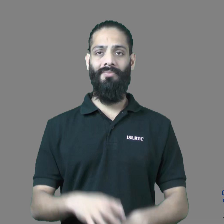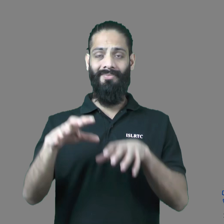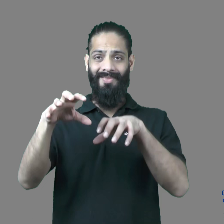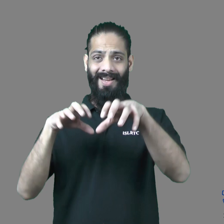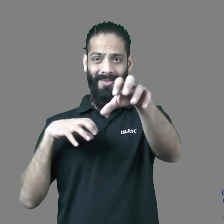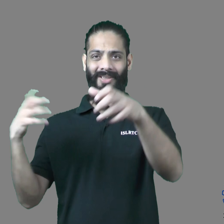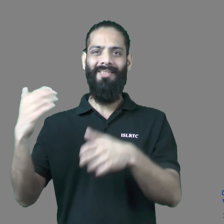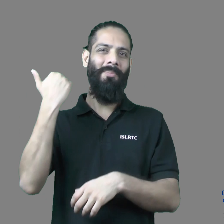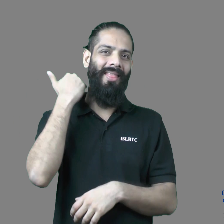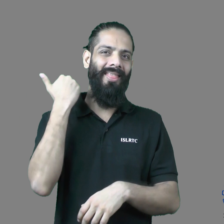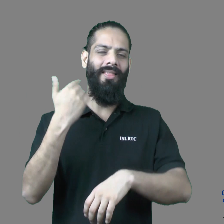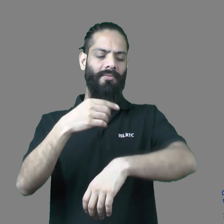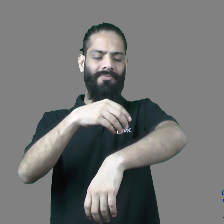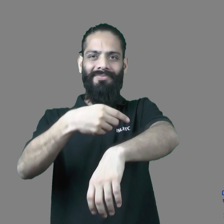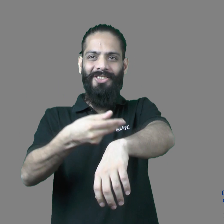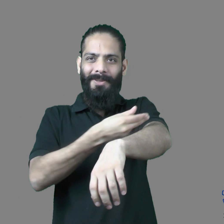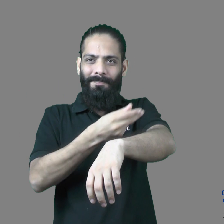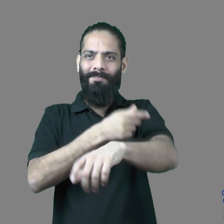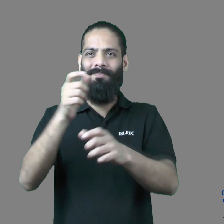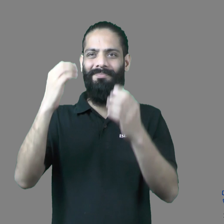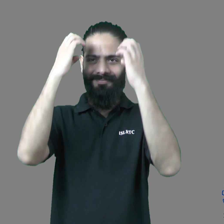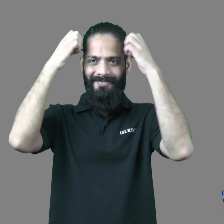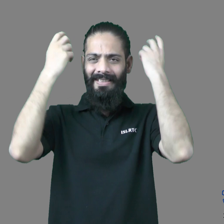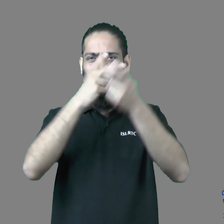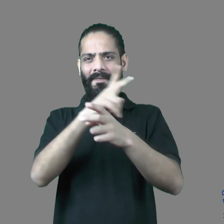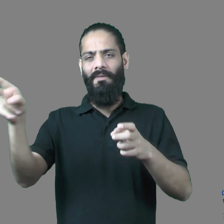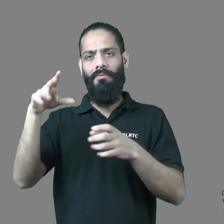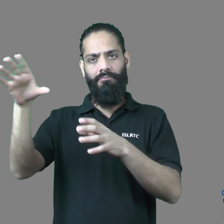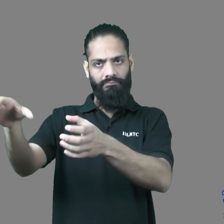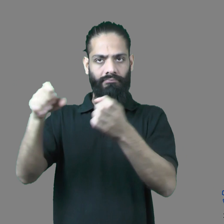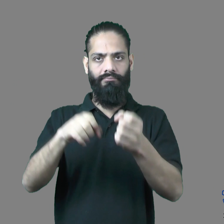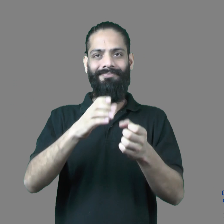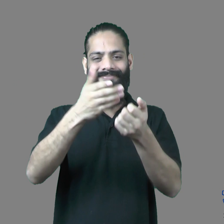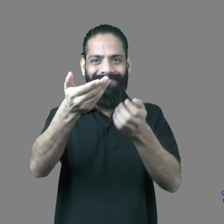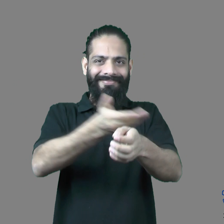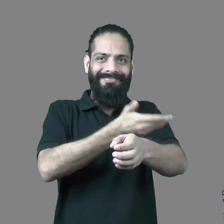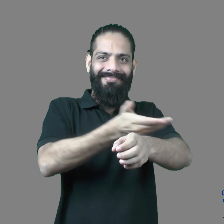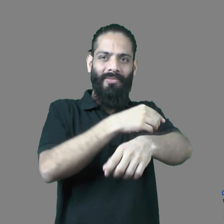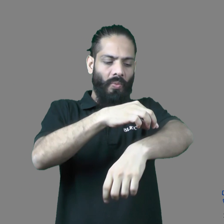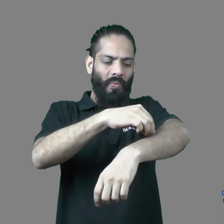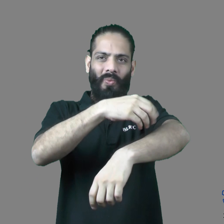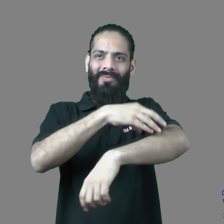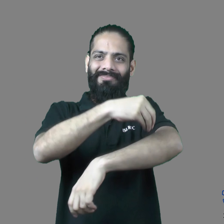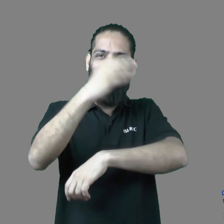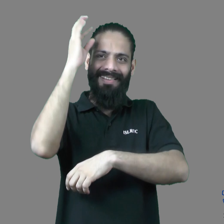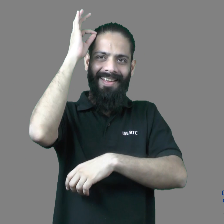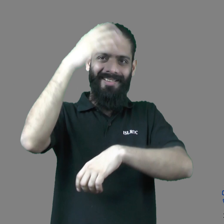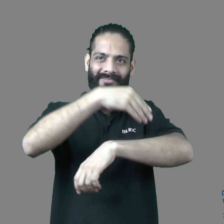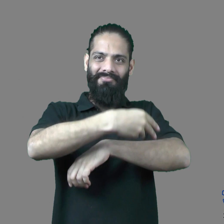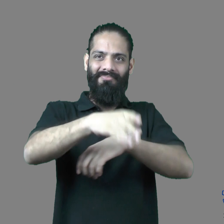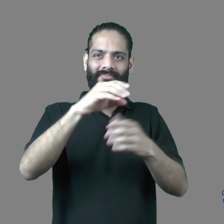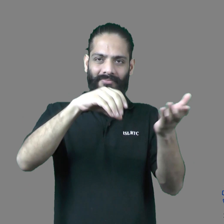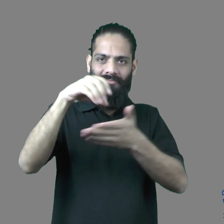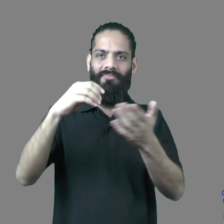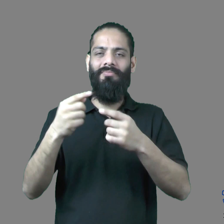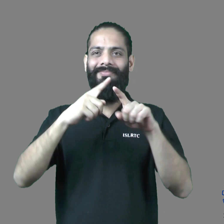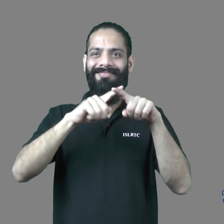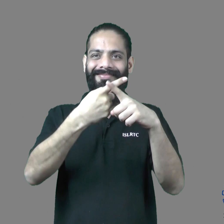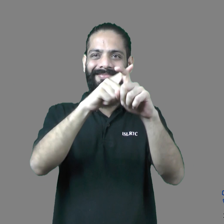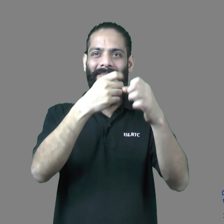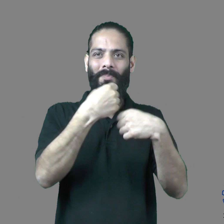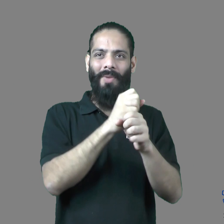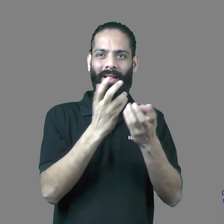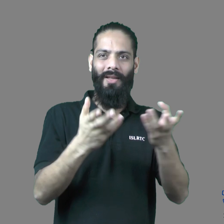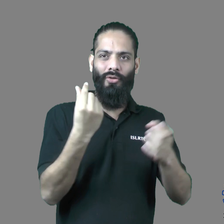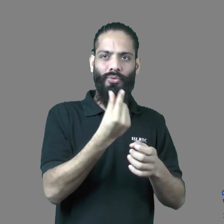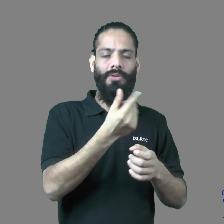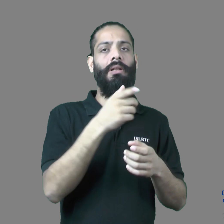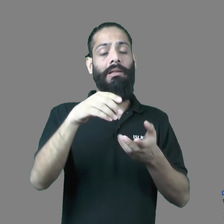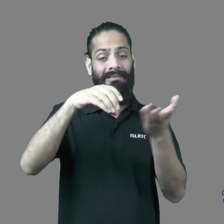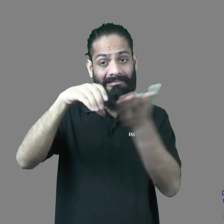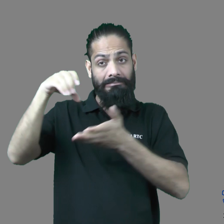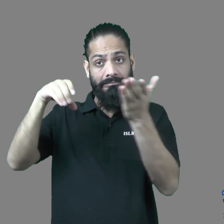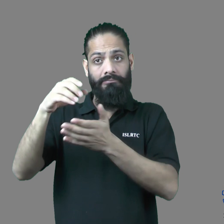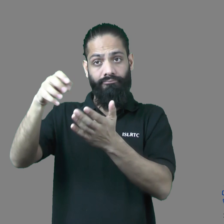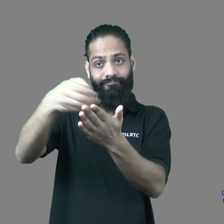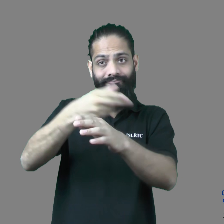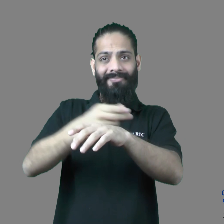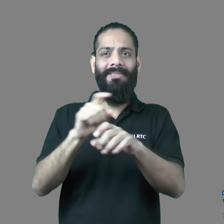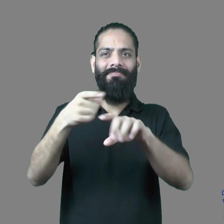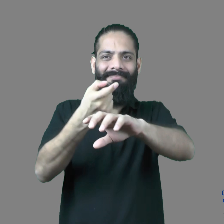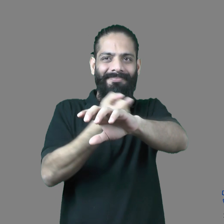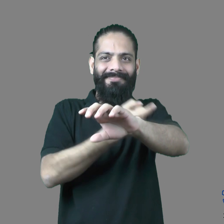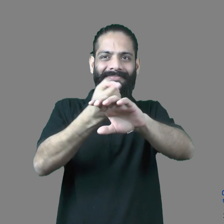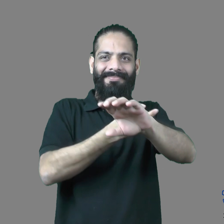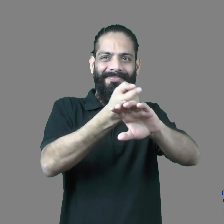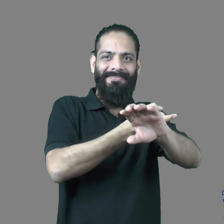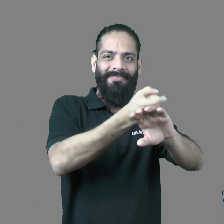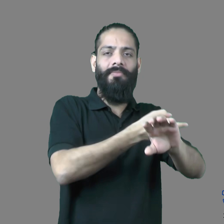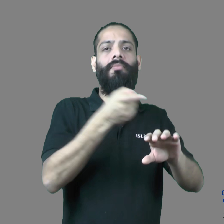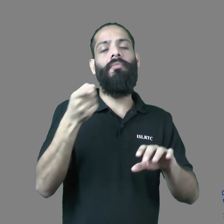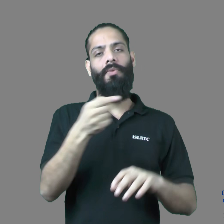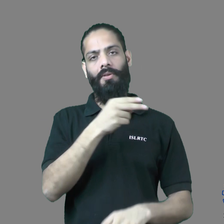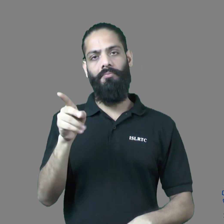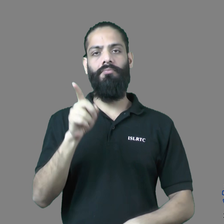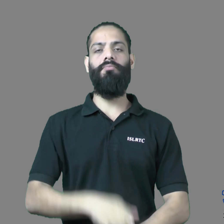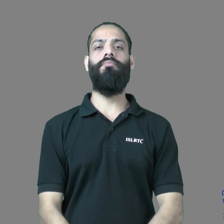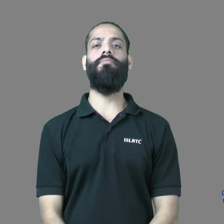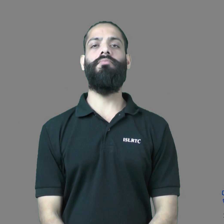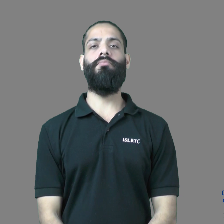Shearing